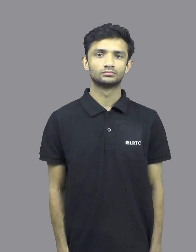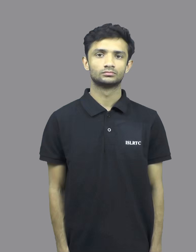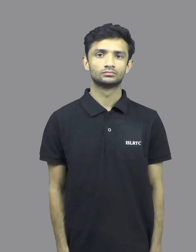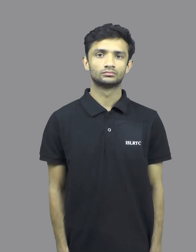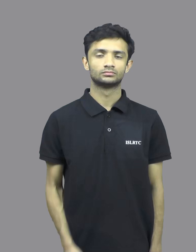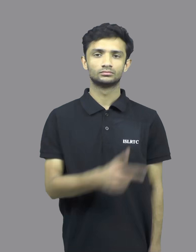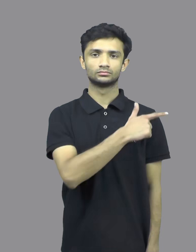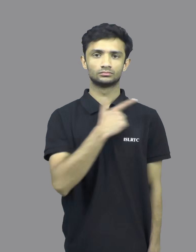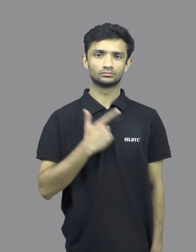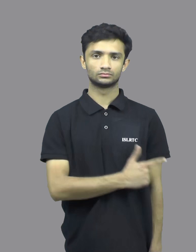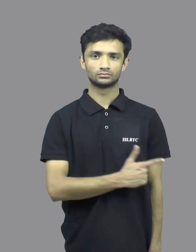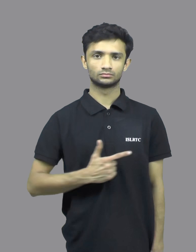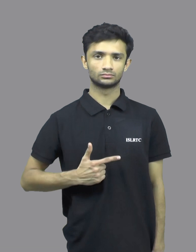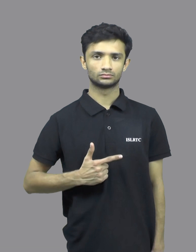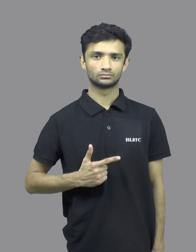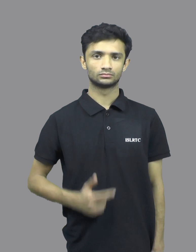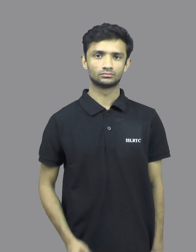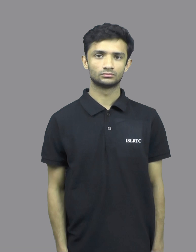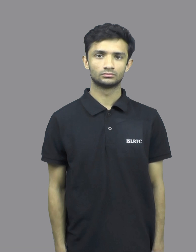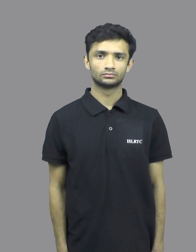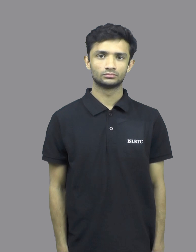Tanzania